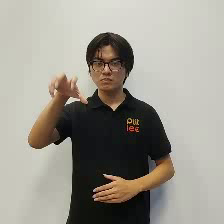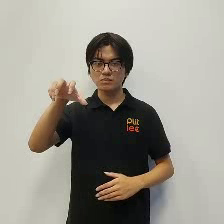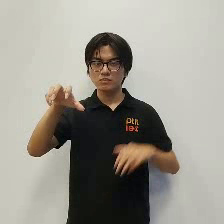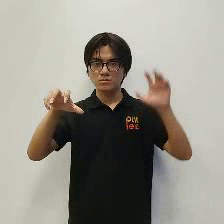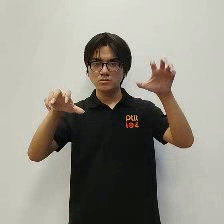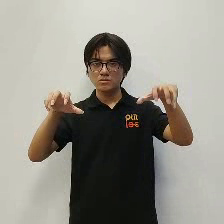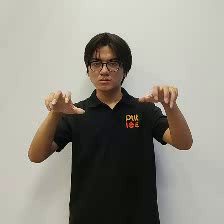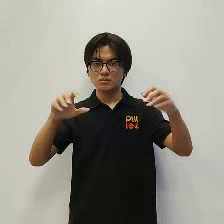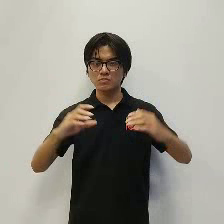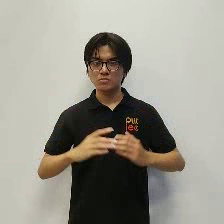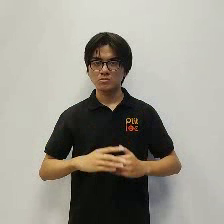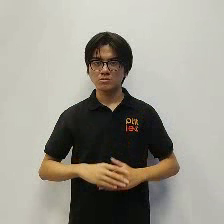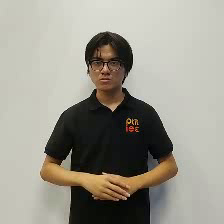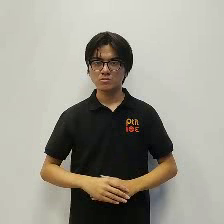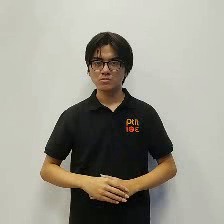Con gấu